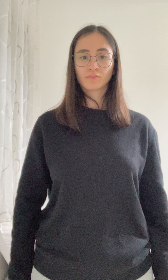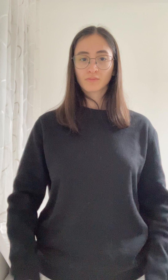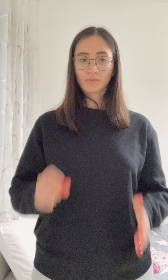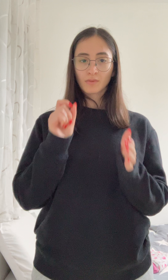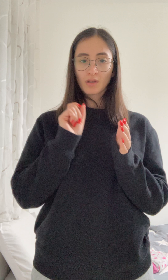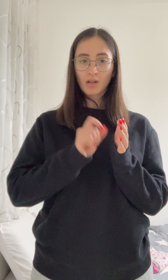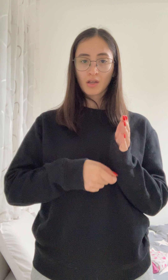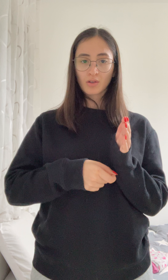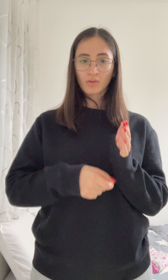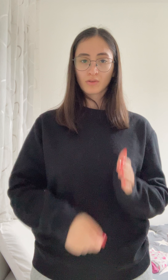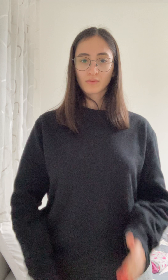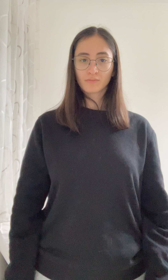לקנות